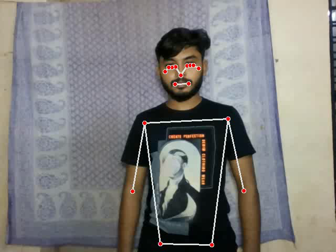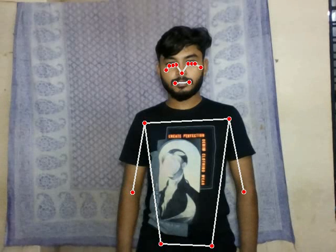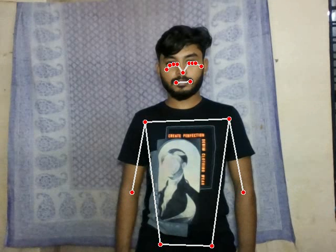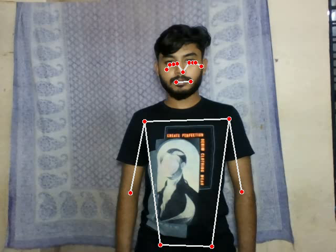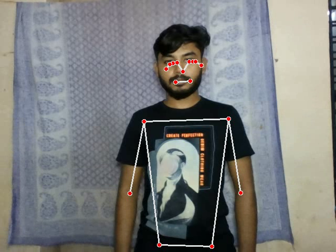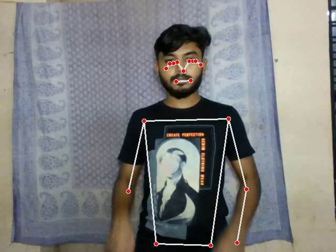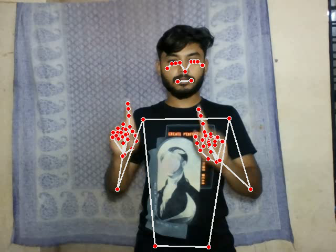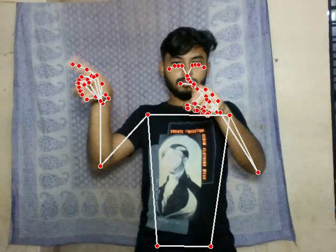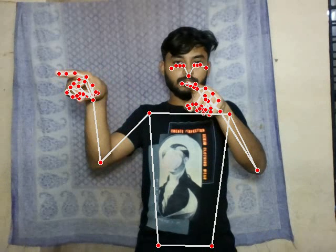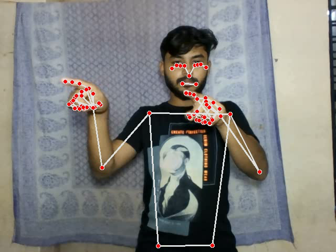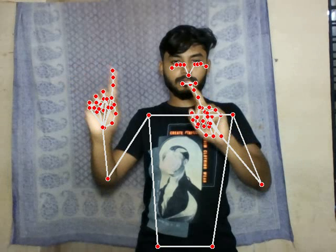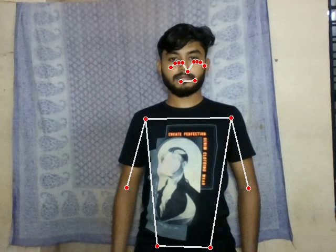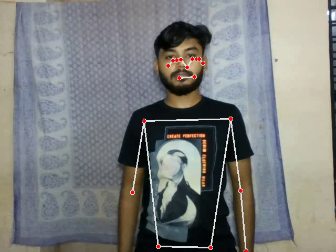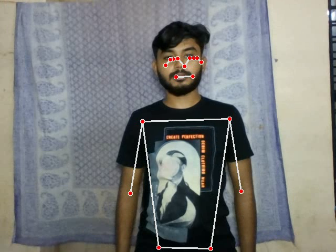go